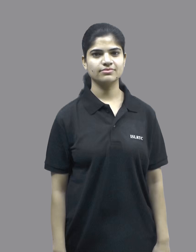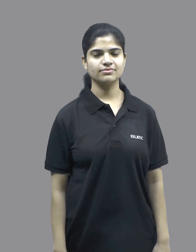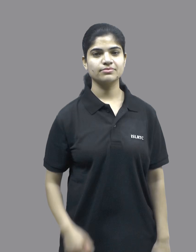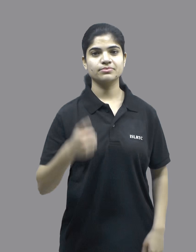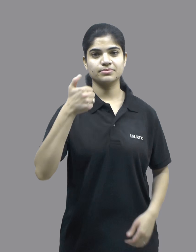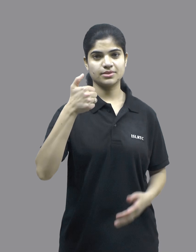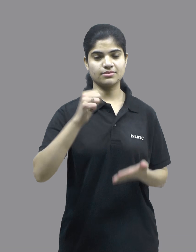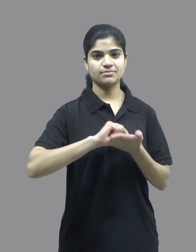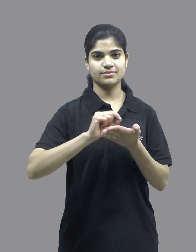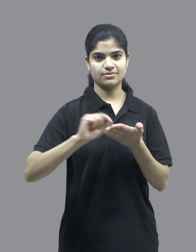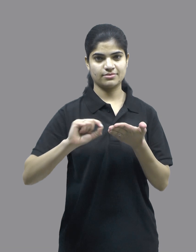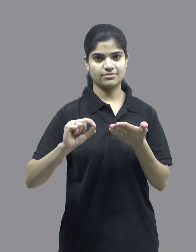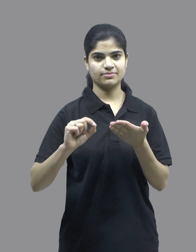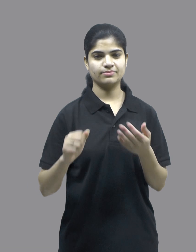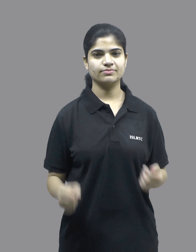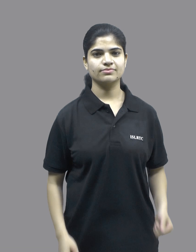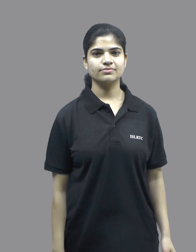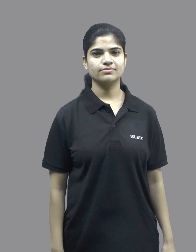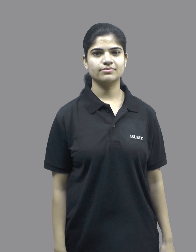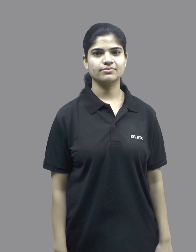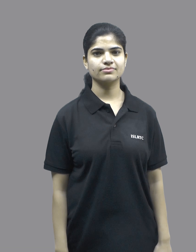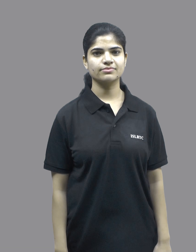Pen